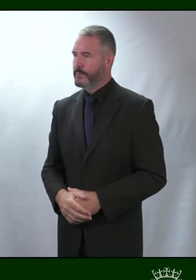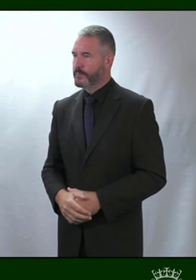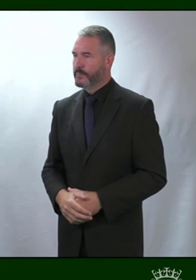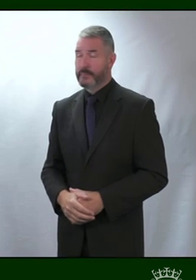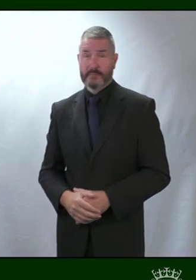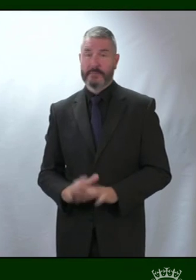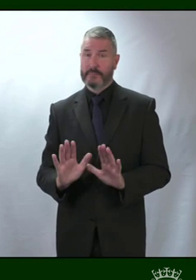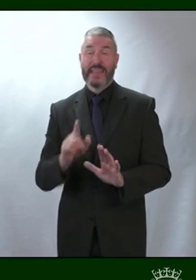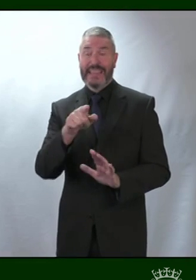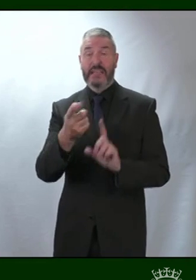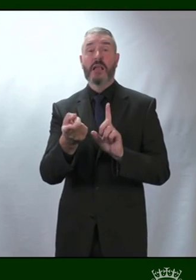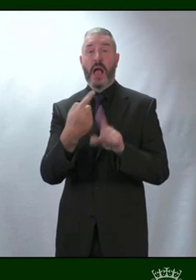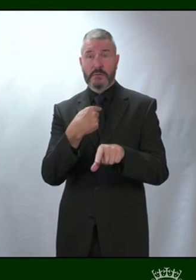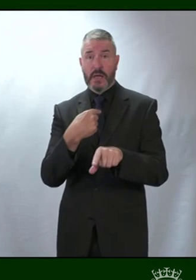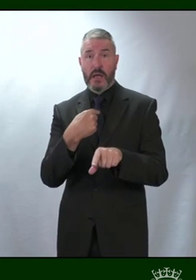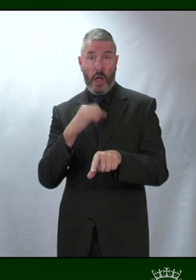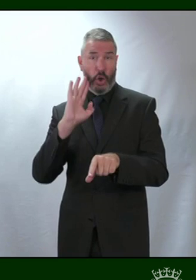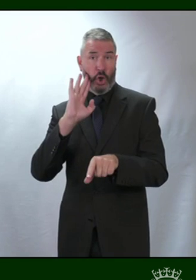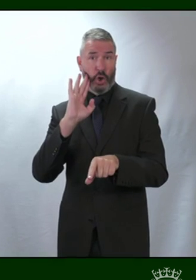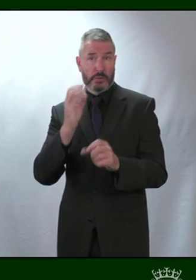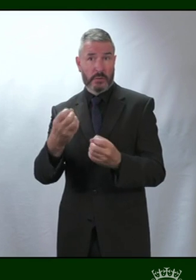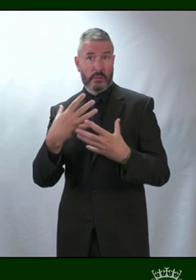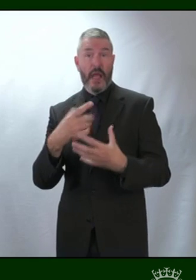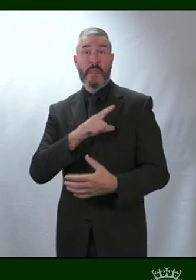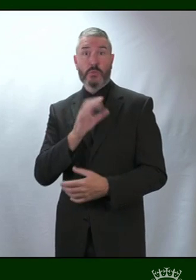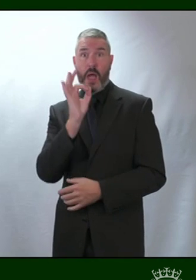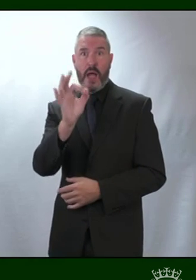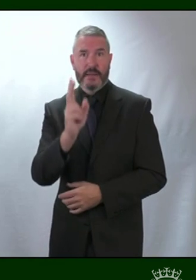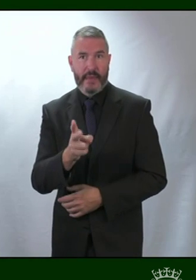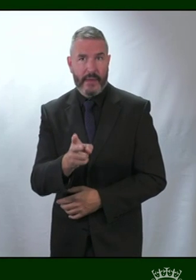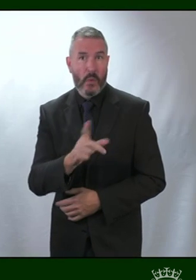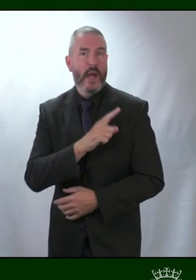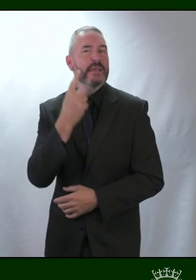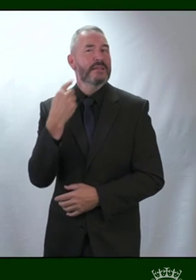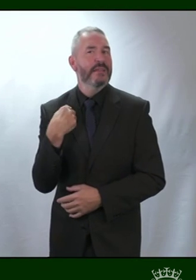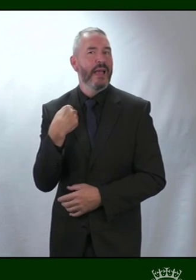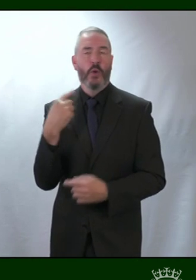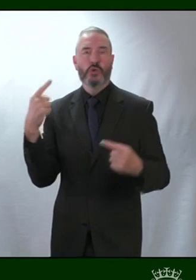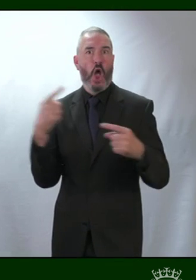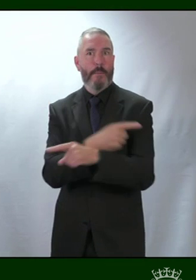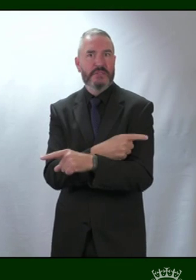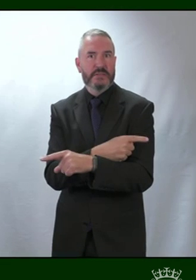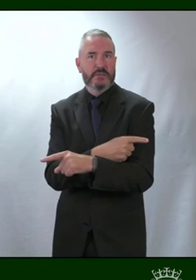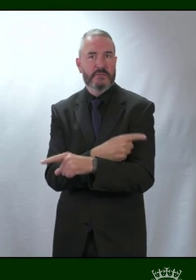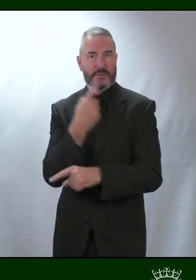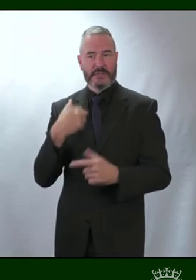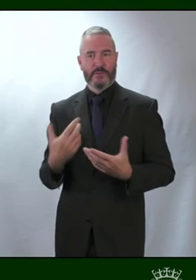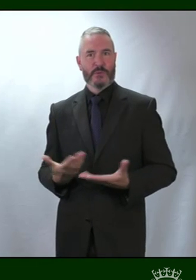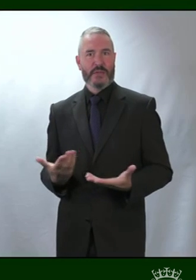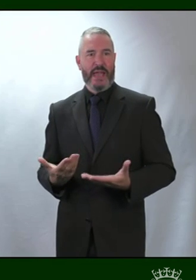I listened to the answer that the Prime Minister gave to the questions; that is why I asked him the question, because yesterday he said the complete opposite of what he said today.